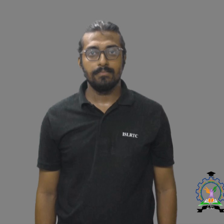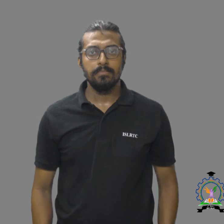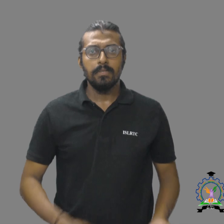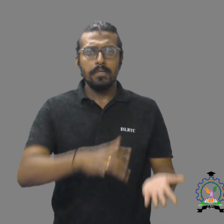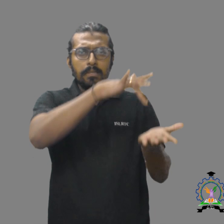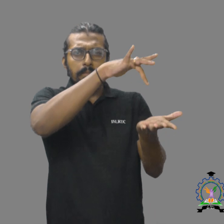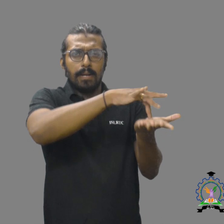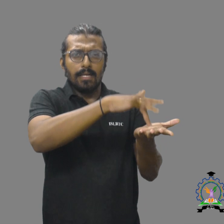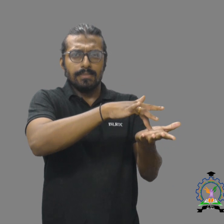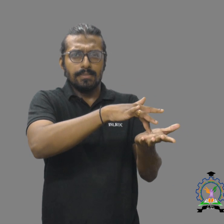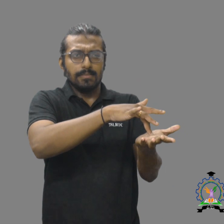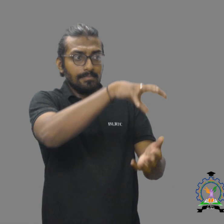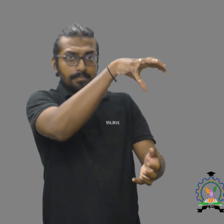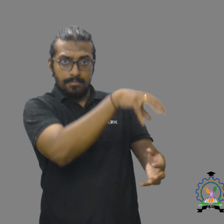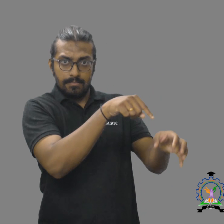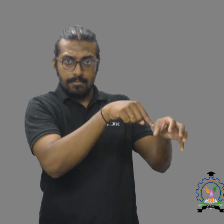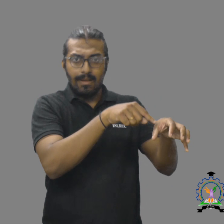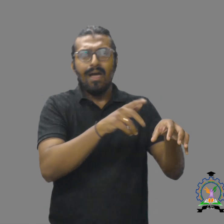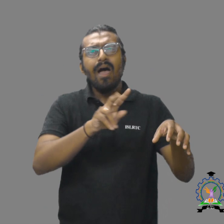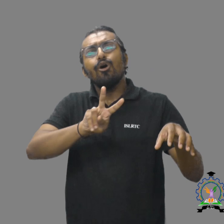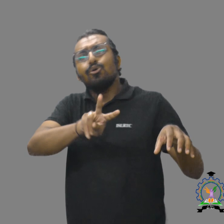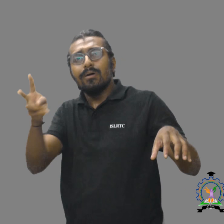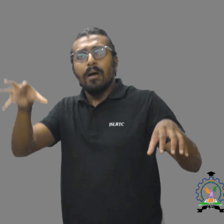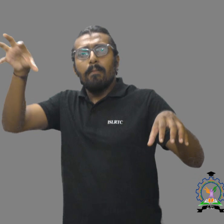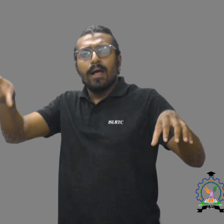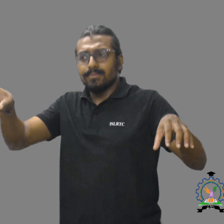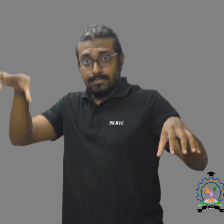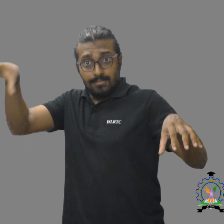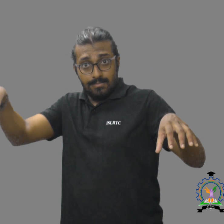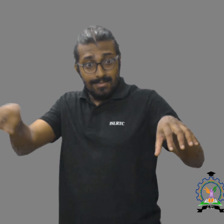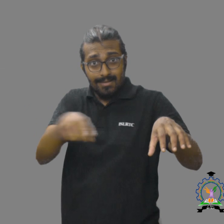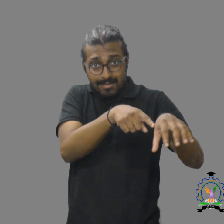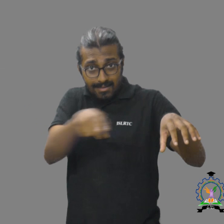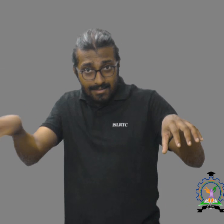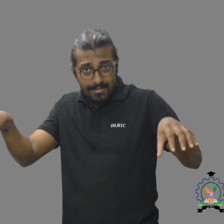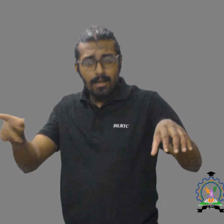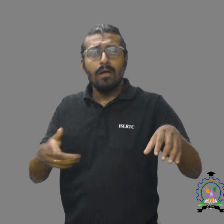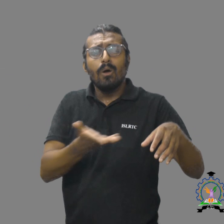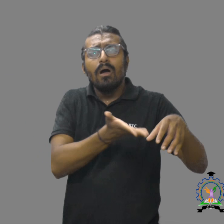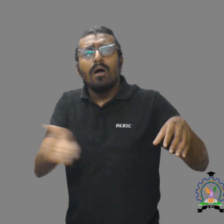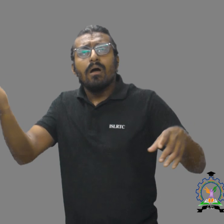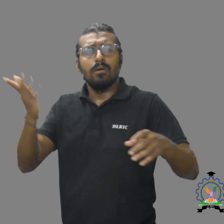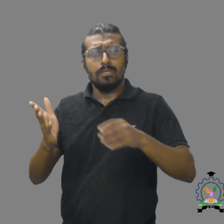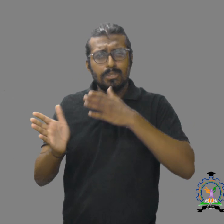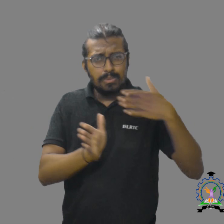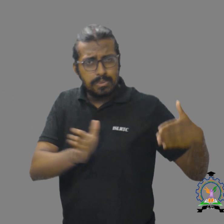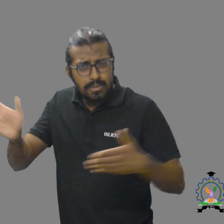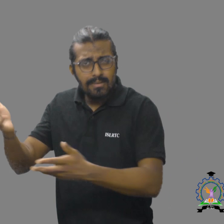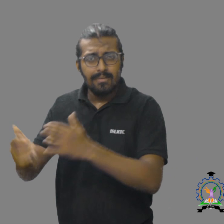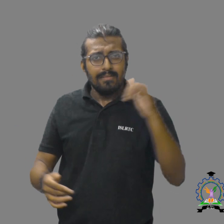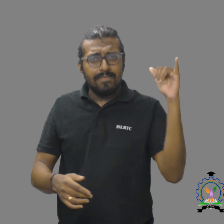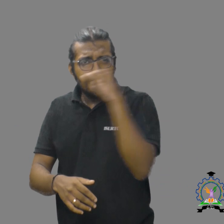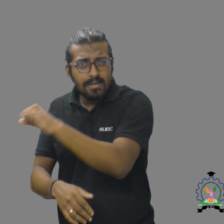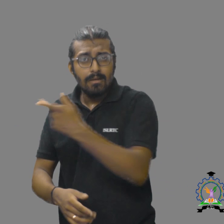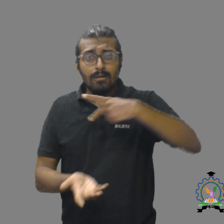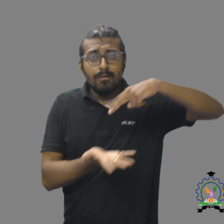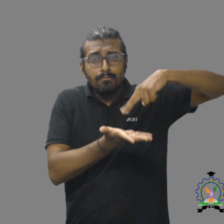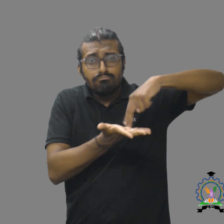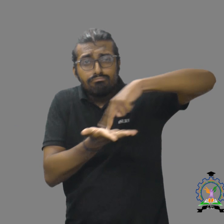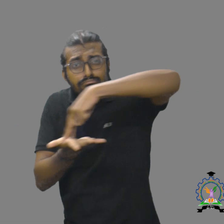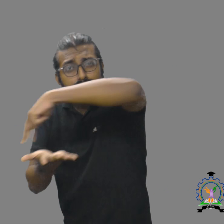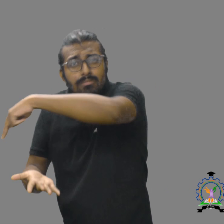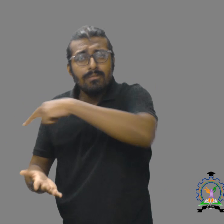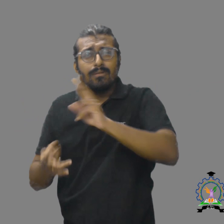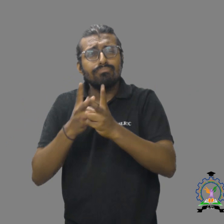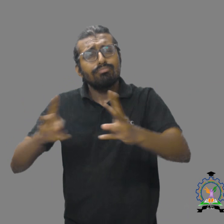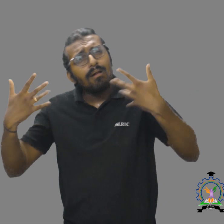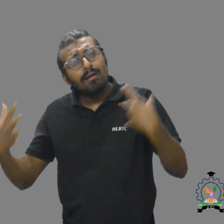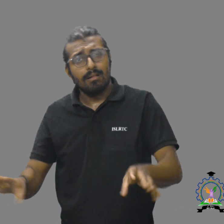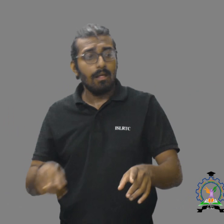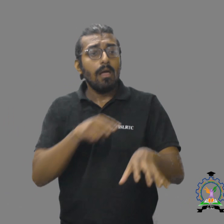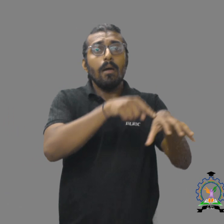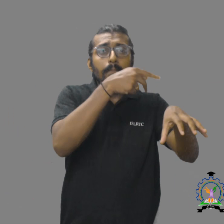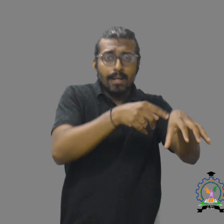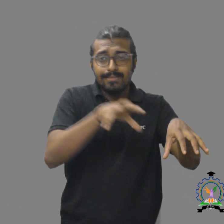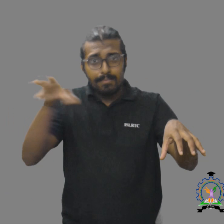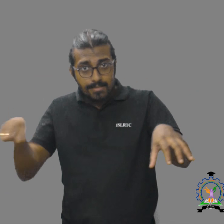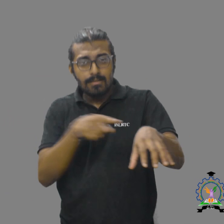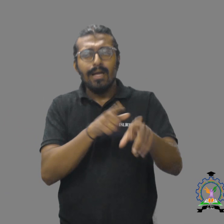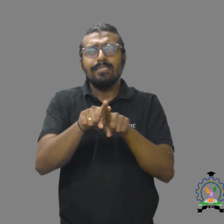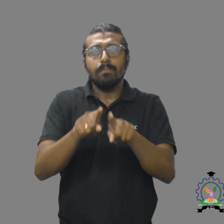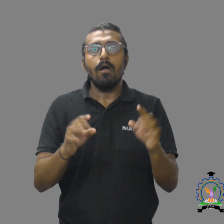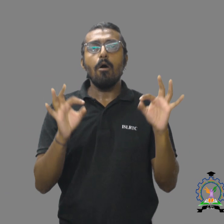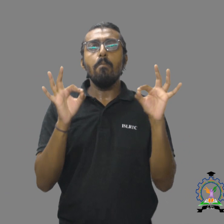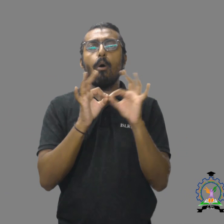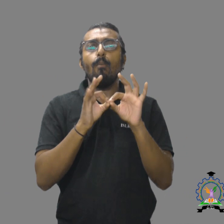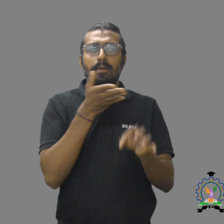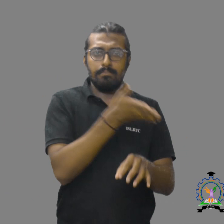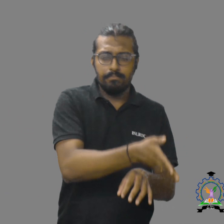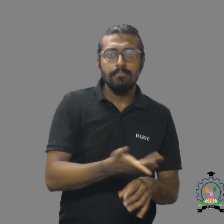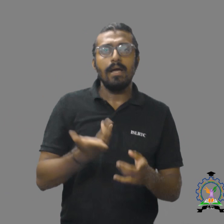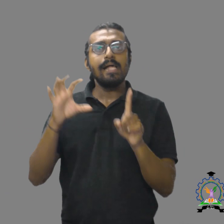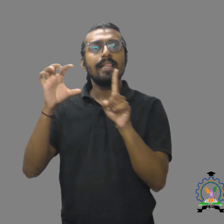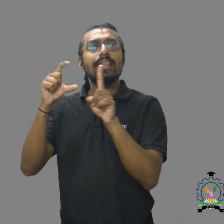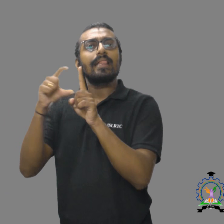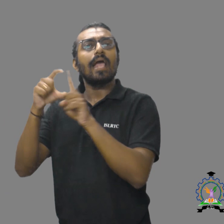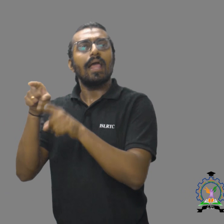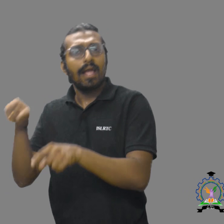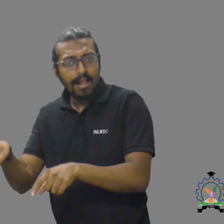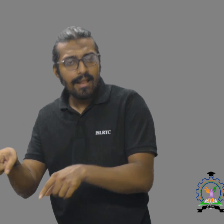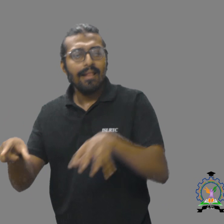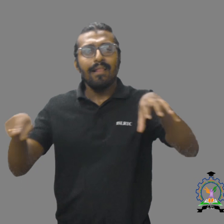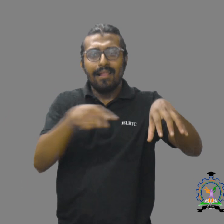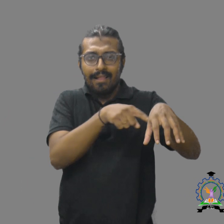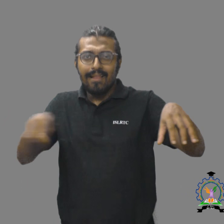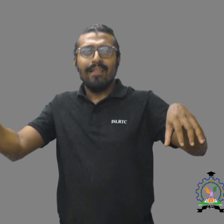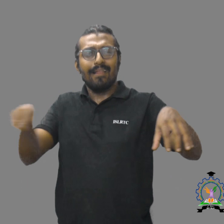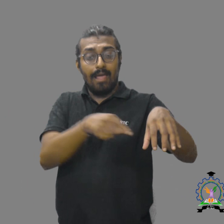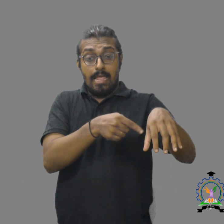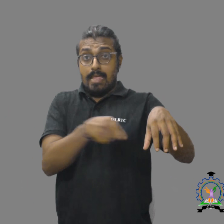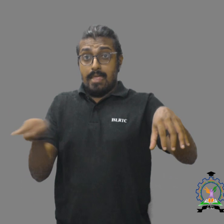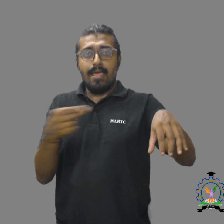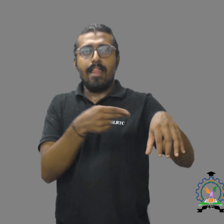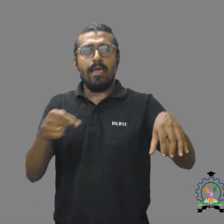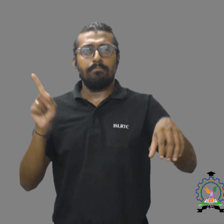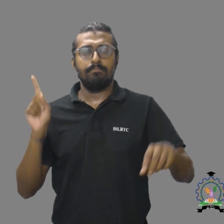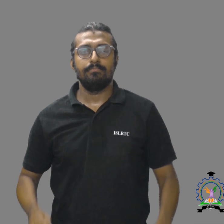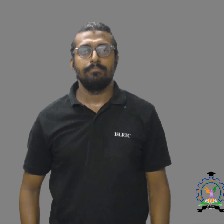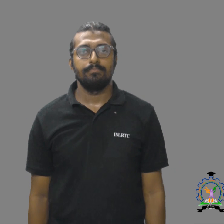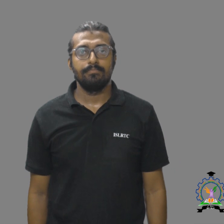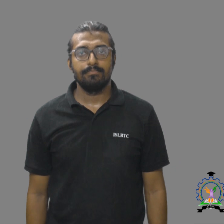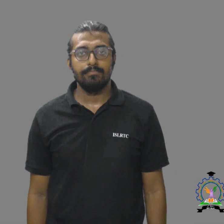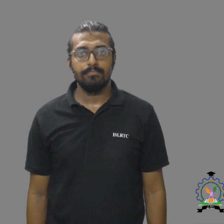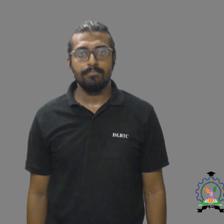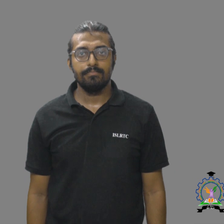Journey